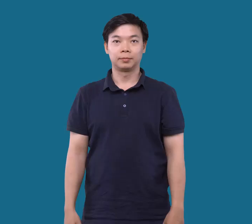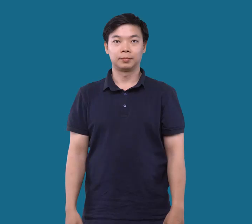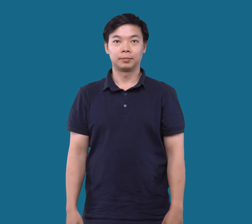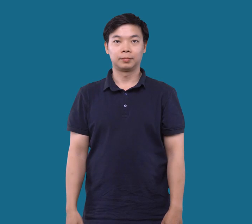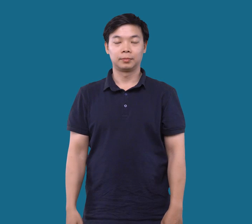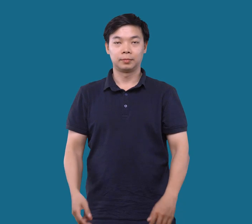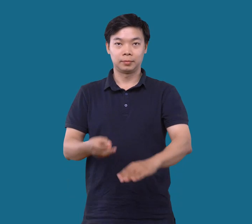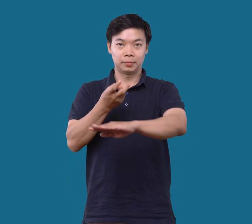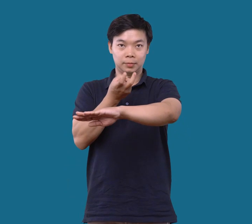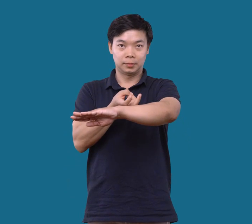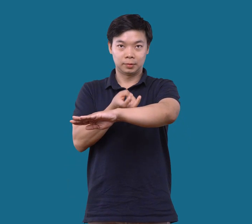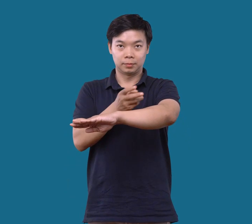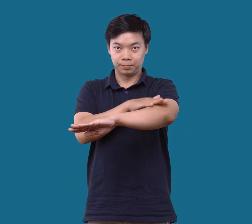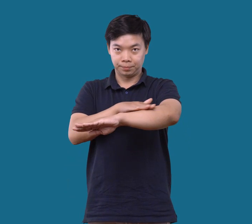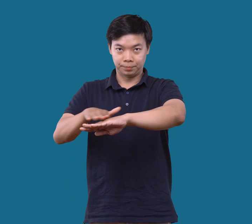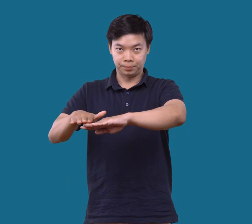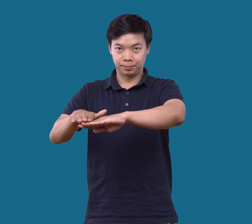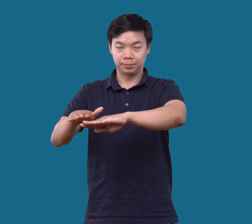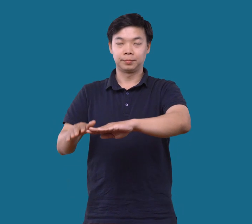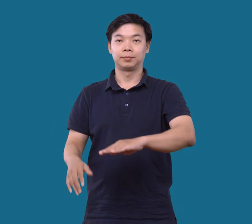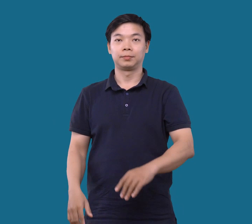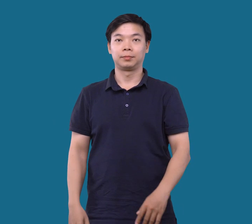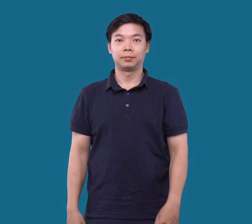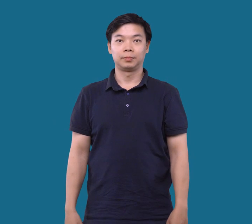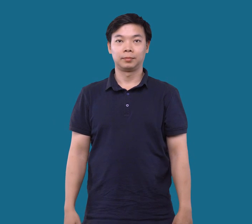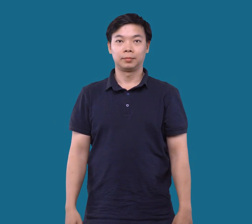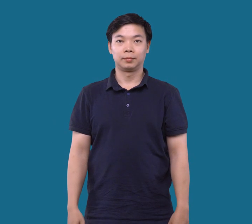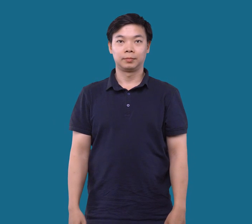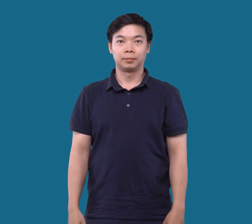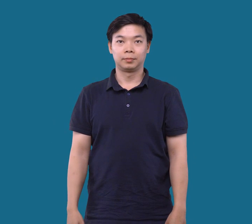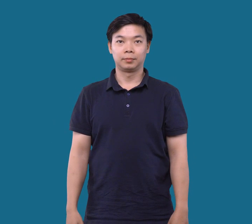mặt đất